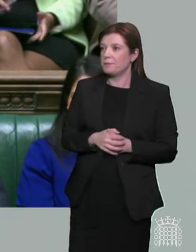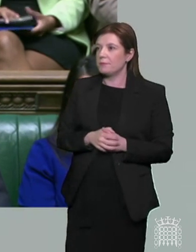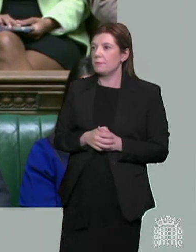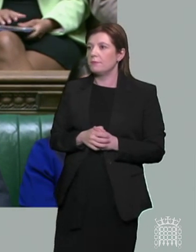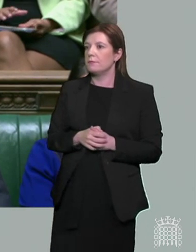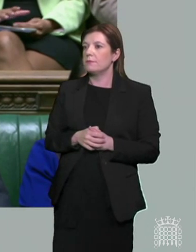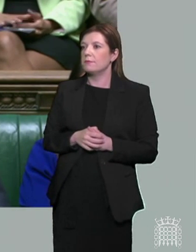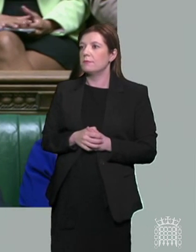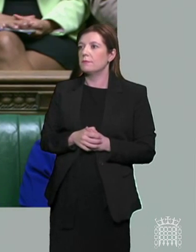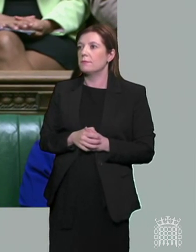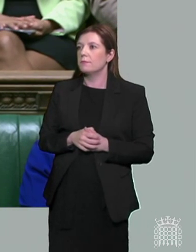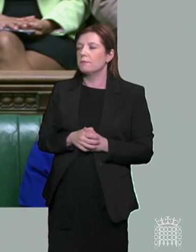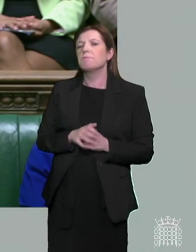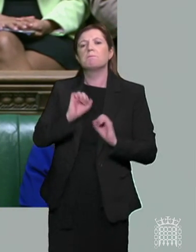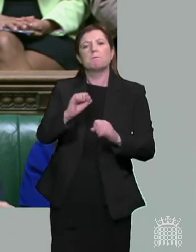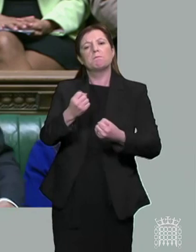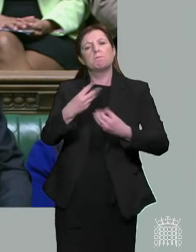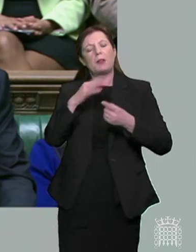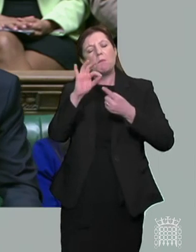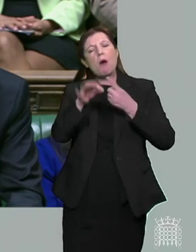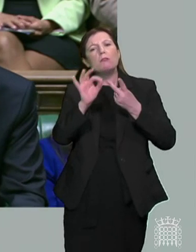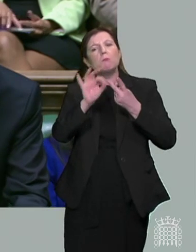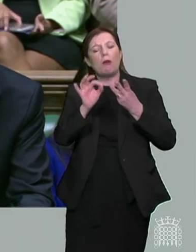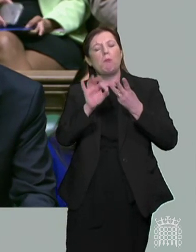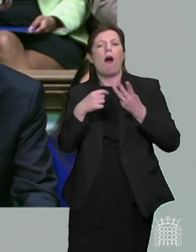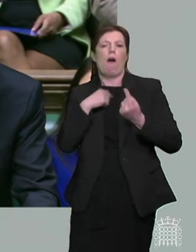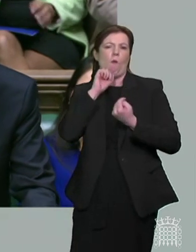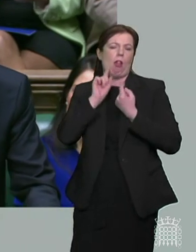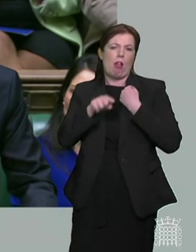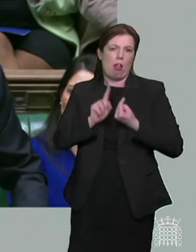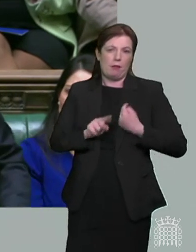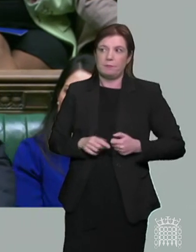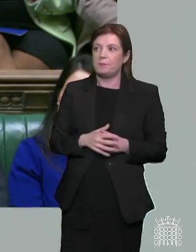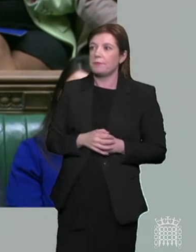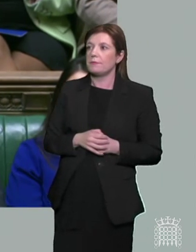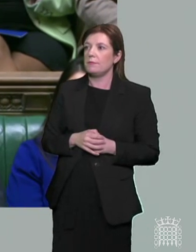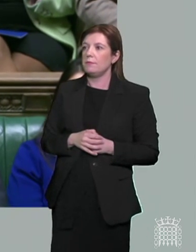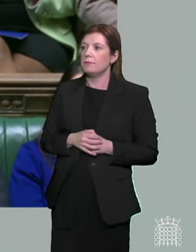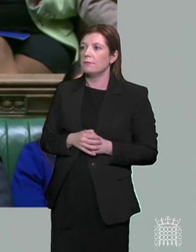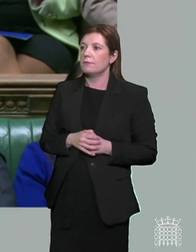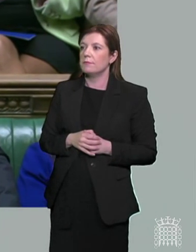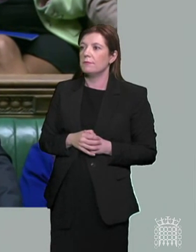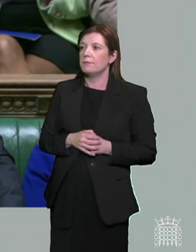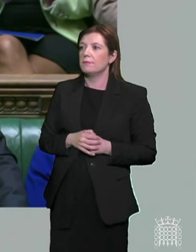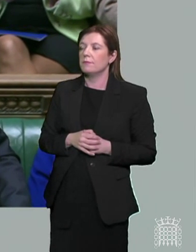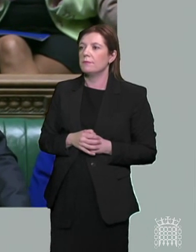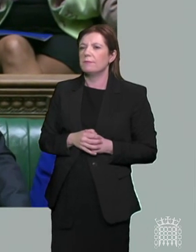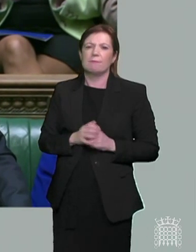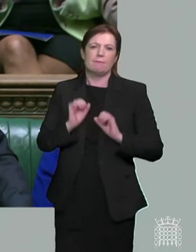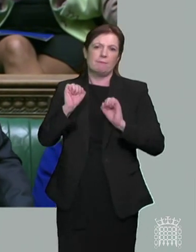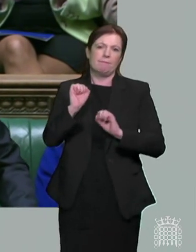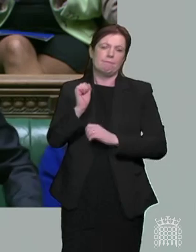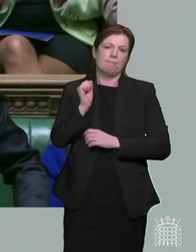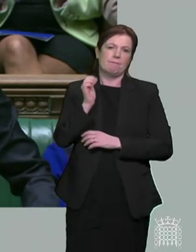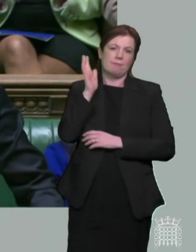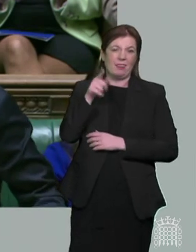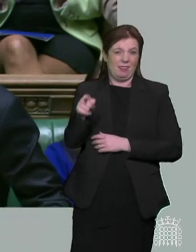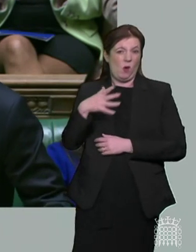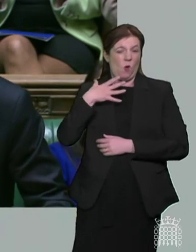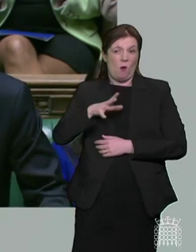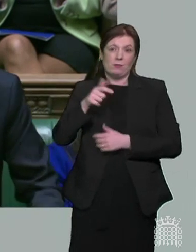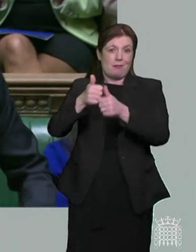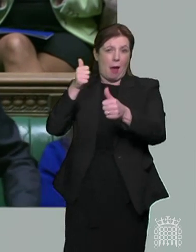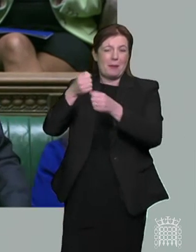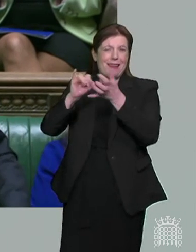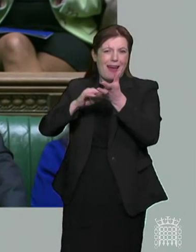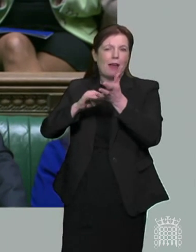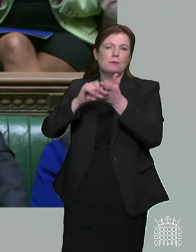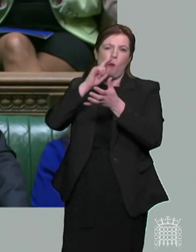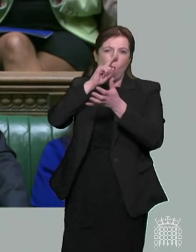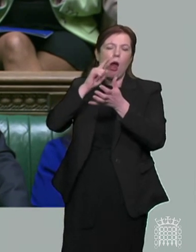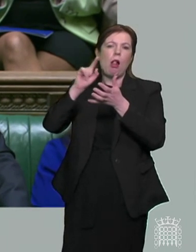On some of the hon. Lady’s specific points, it was telling that she opened her statement by yet again calling for a windfall tax.